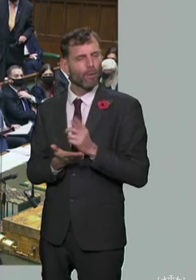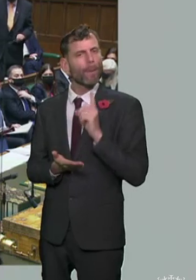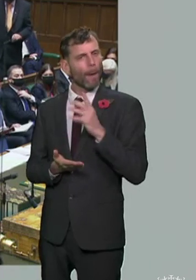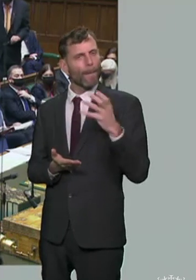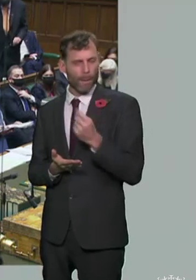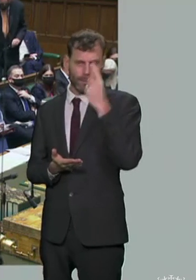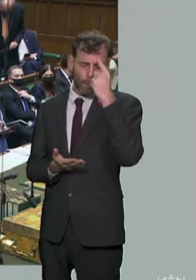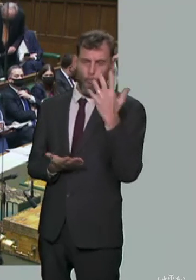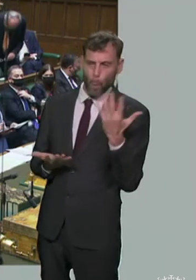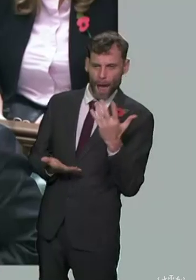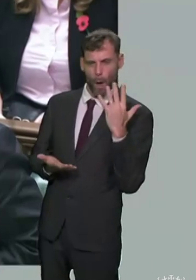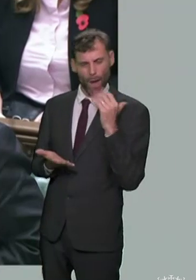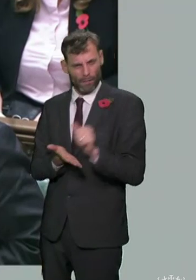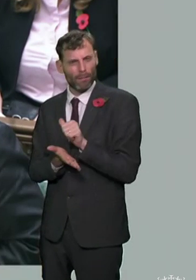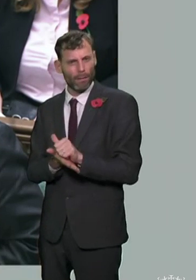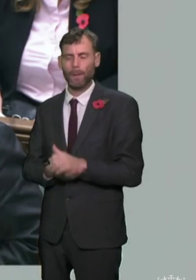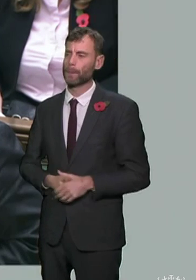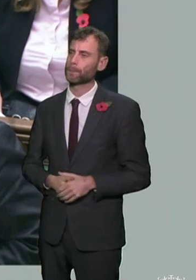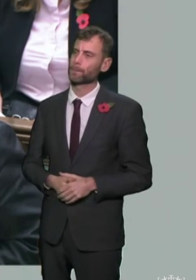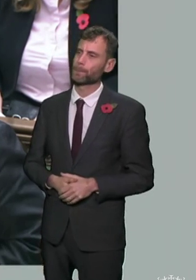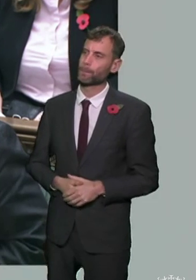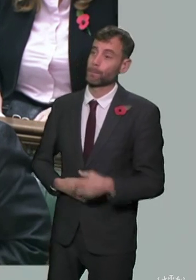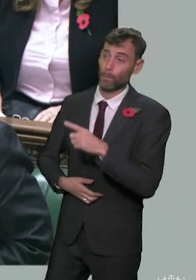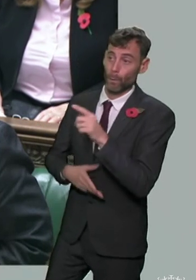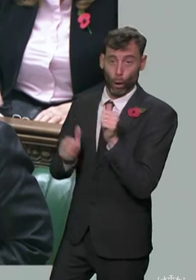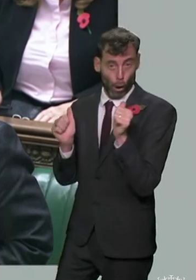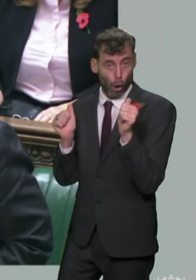Yes, I certainly agree with that.